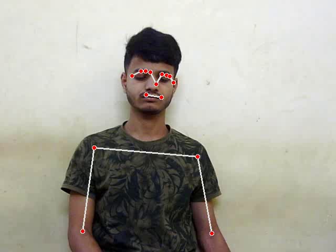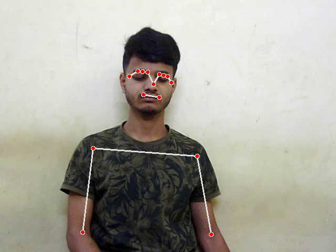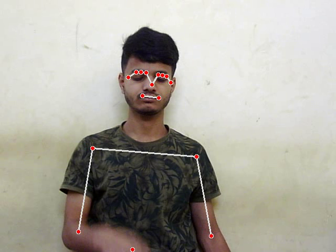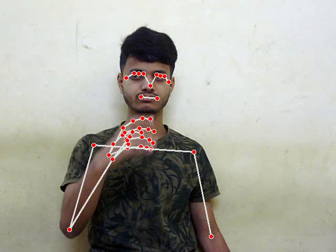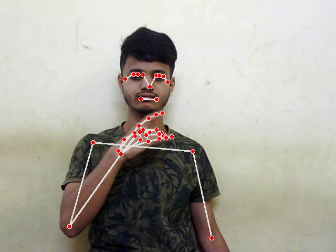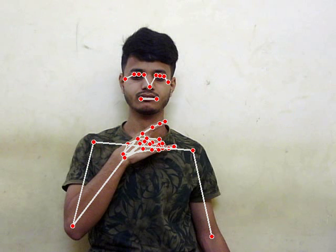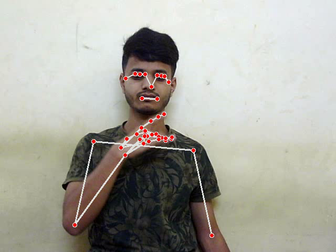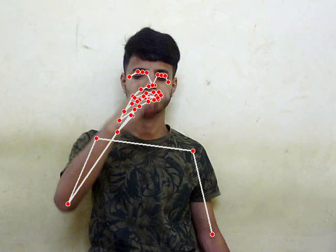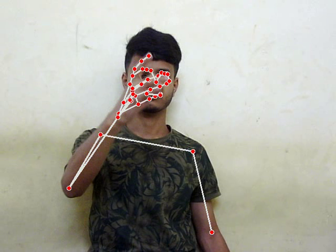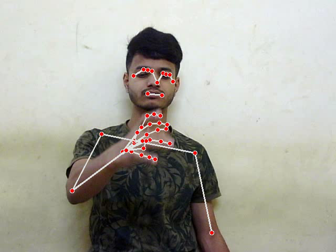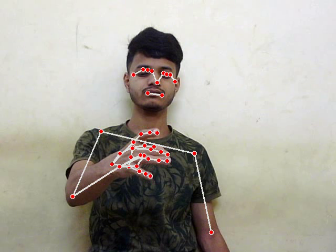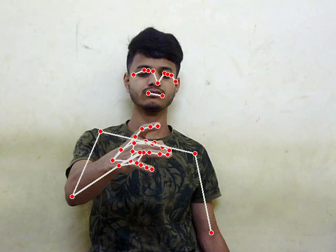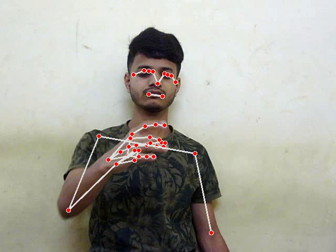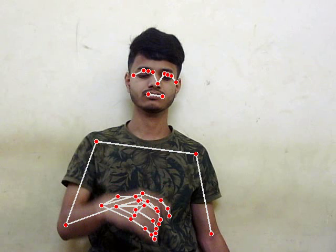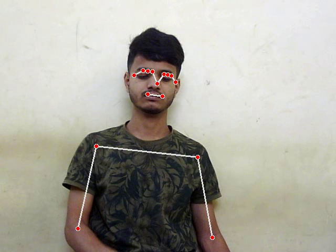like